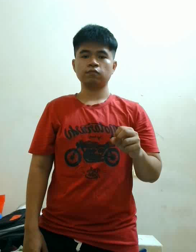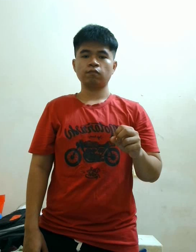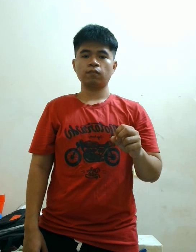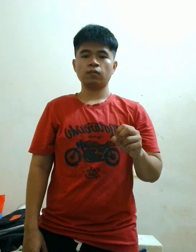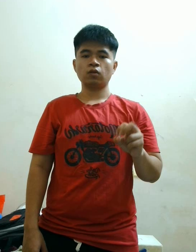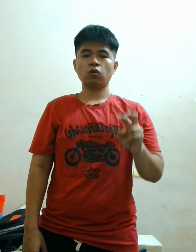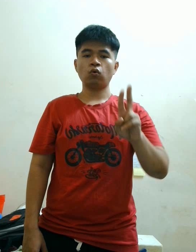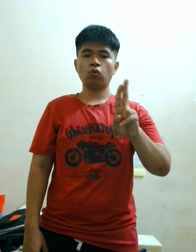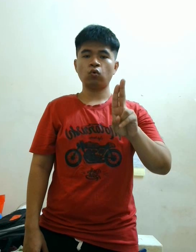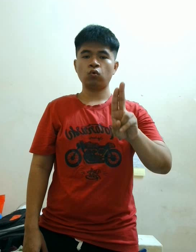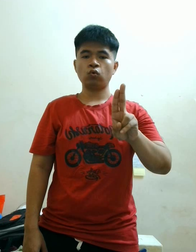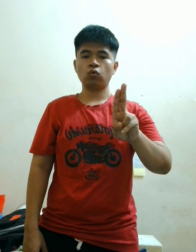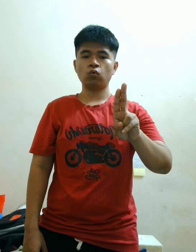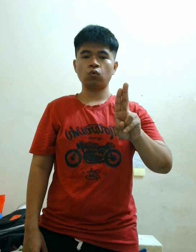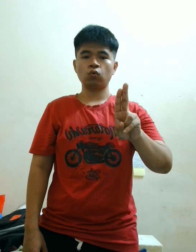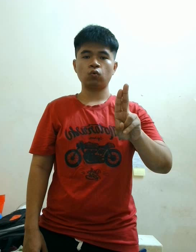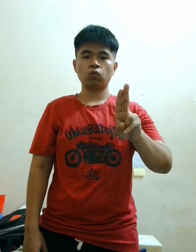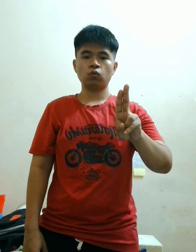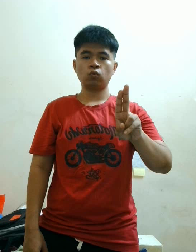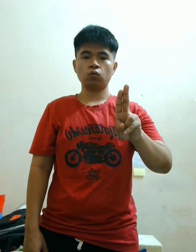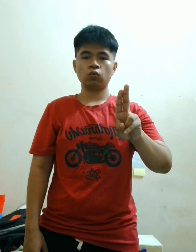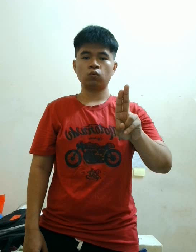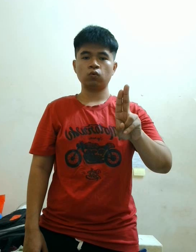u